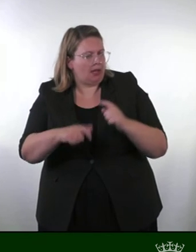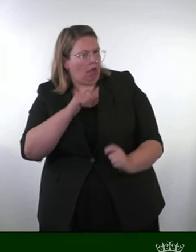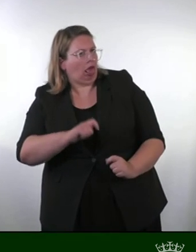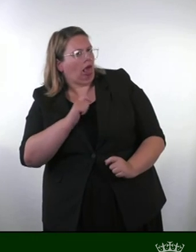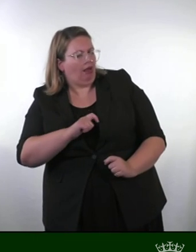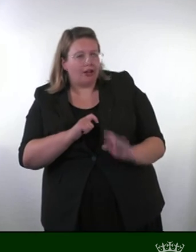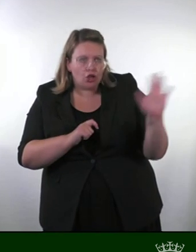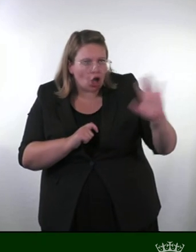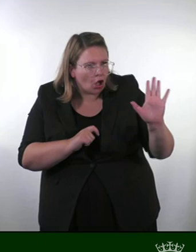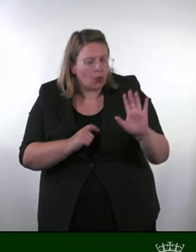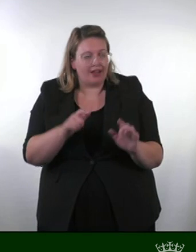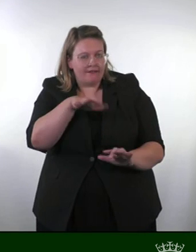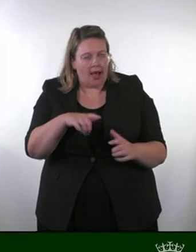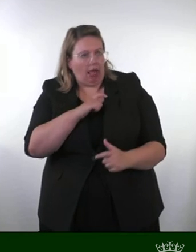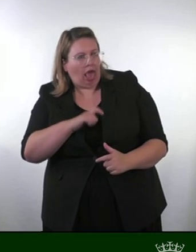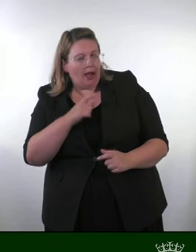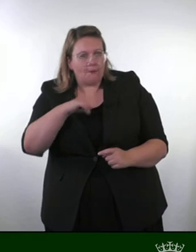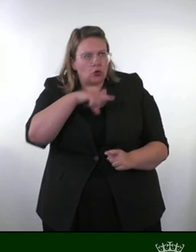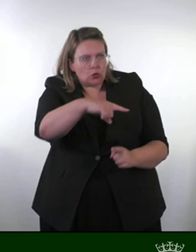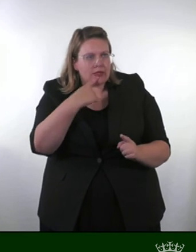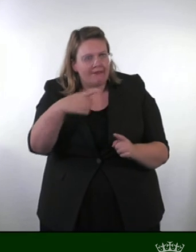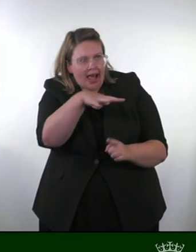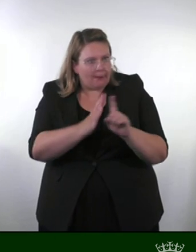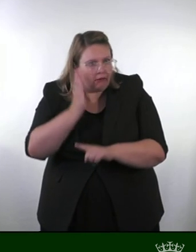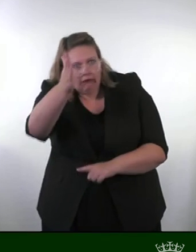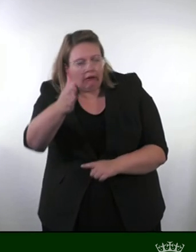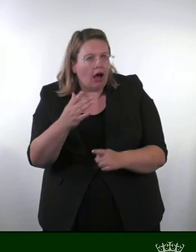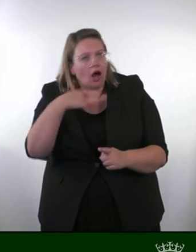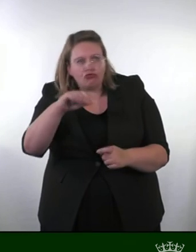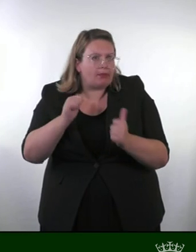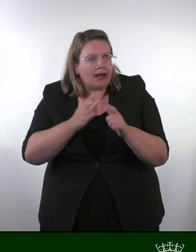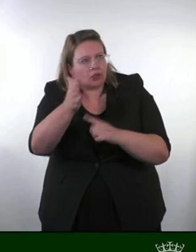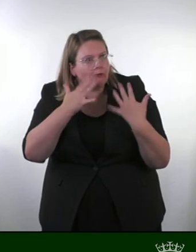That is undermining confidence. I just want this fixed. We do not need to have an argument.